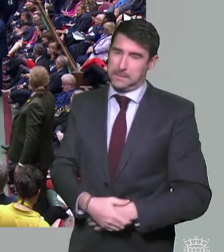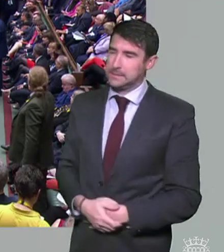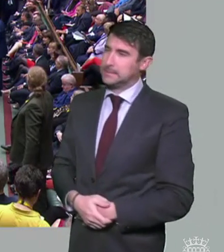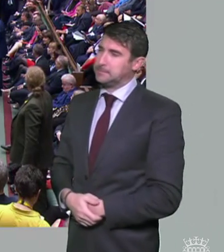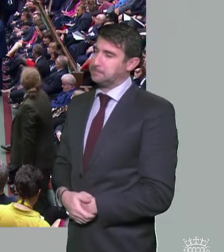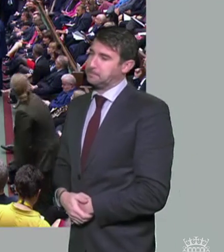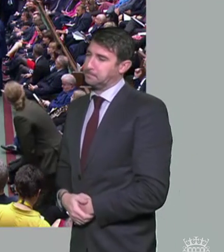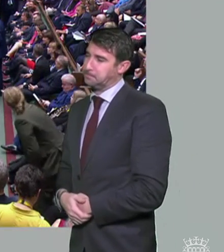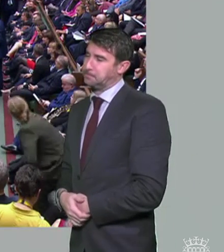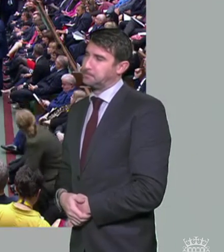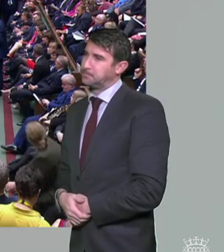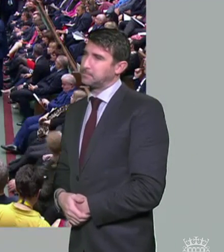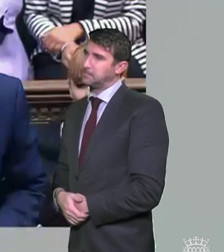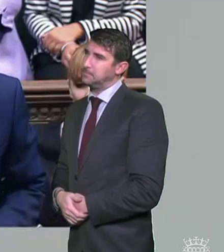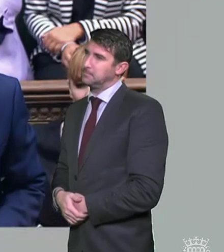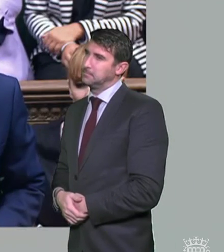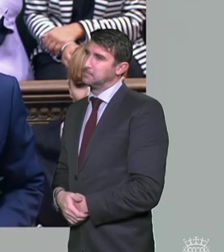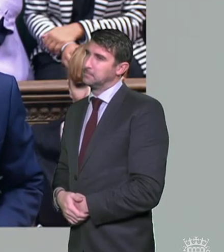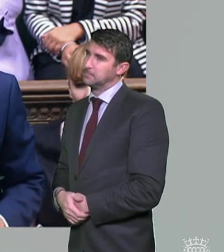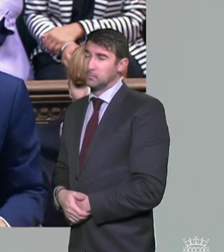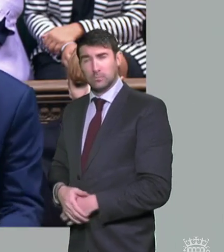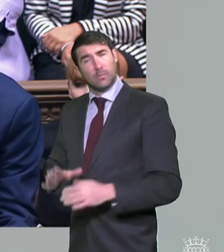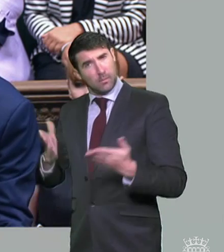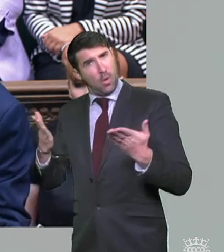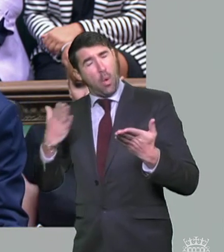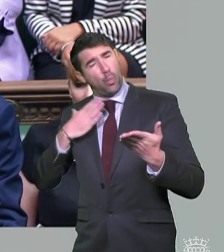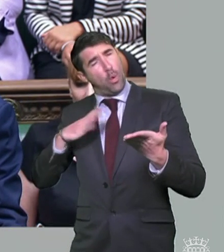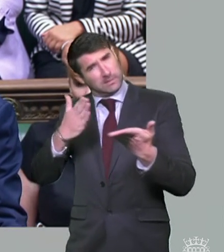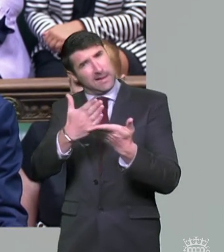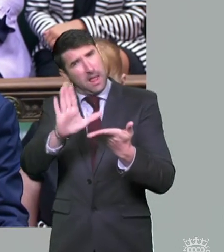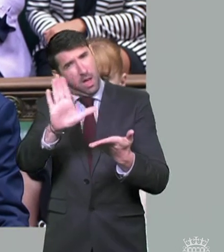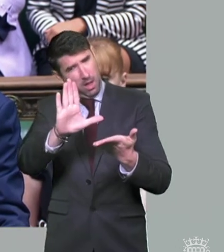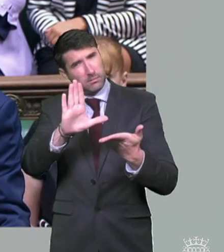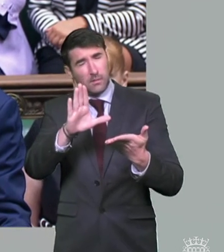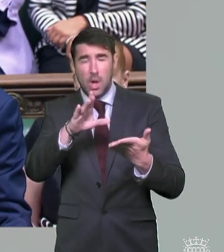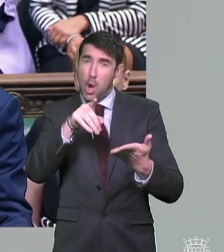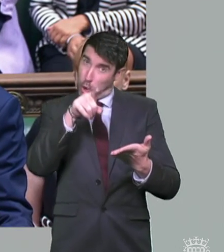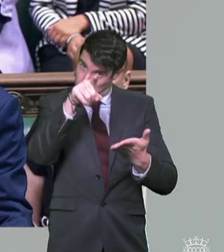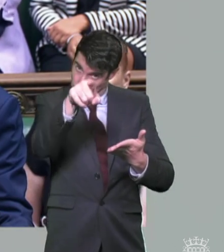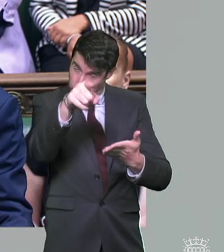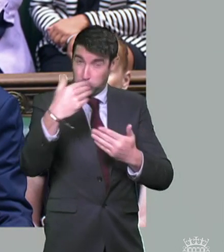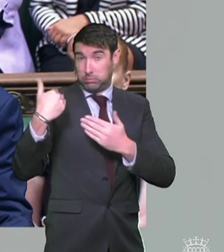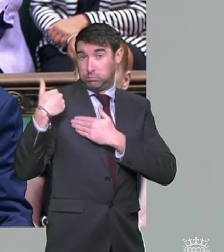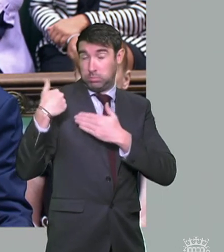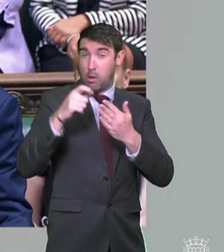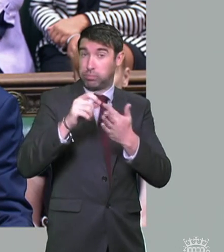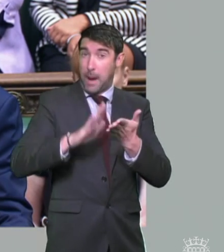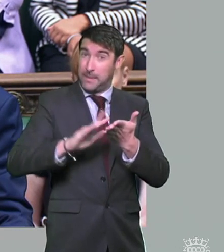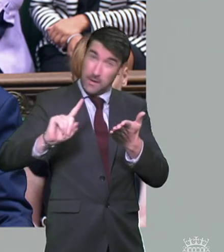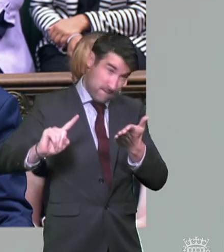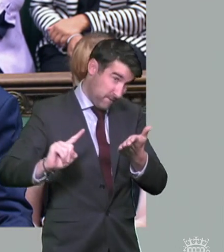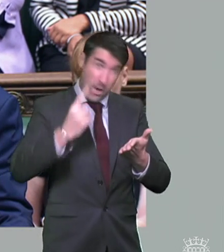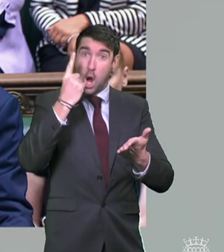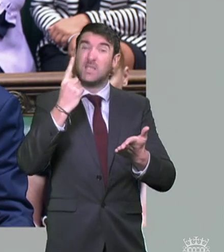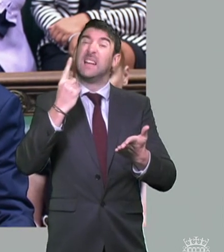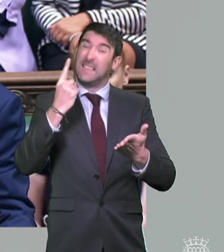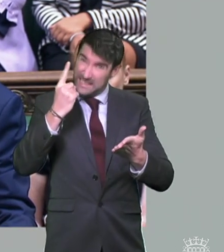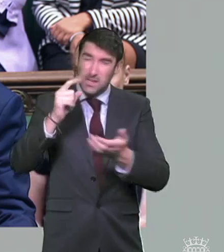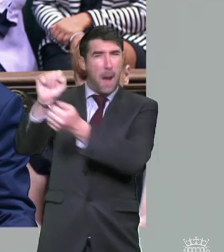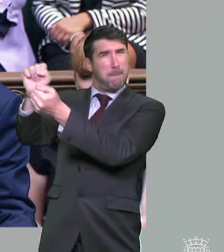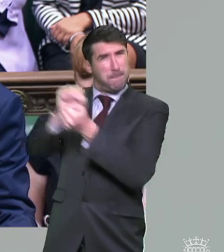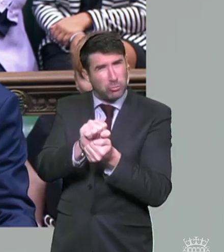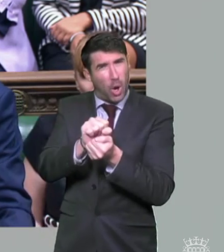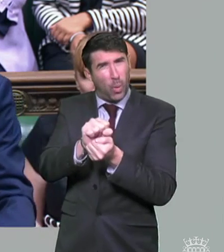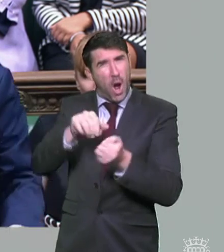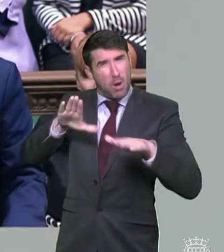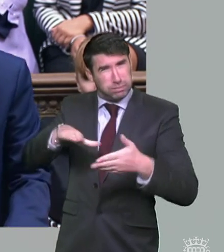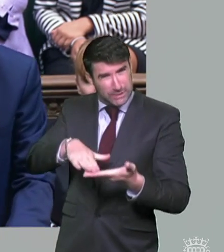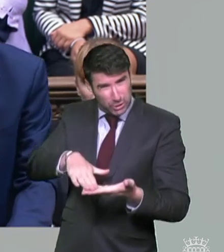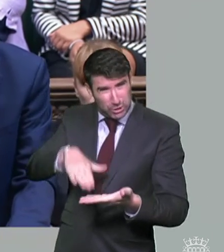So, Mr Speaker, the right honourable Lady’s first act as Prime Minister is to borrow more than is needed because she will not touch excess oil and gas profits.